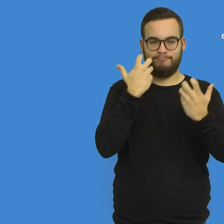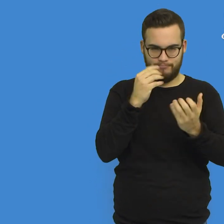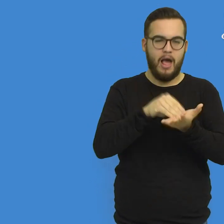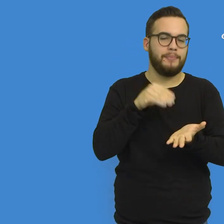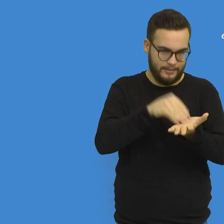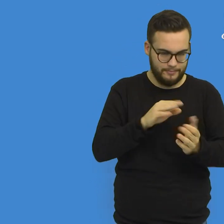vez